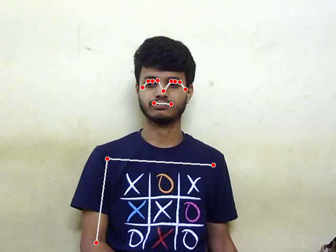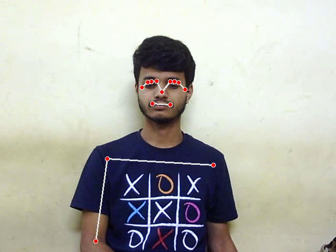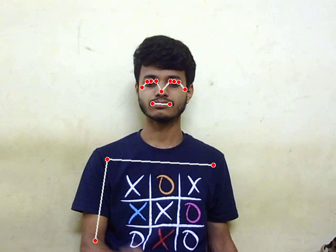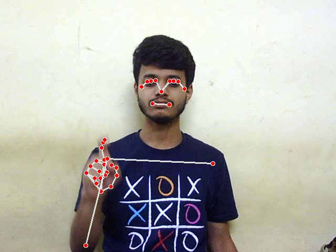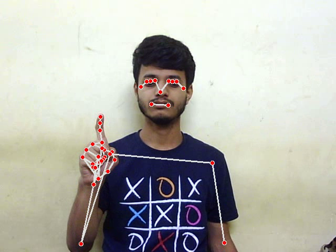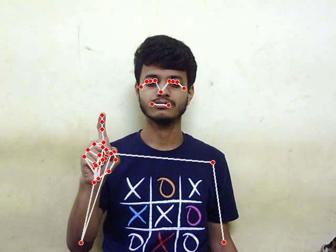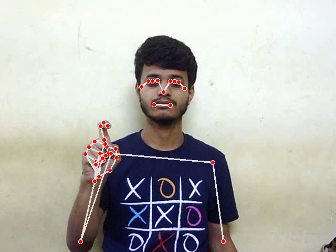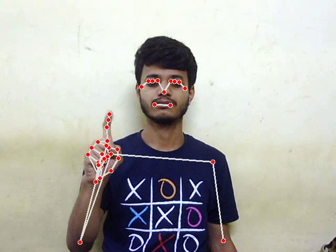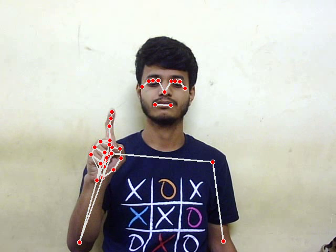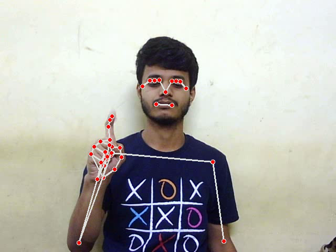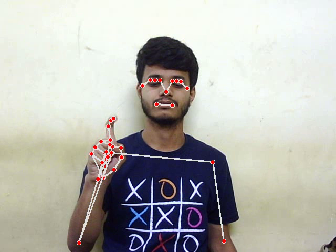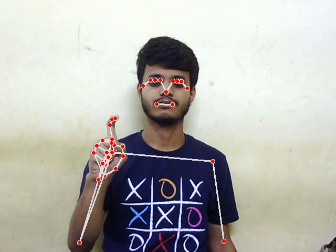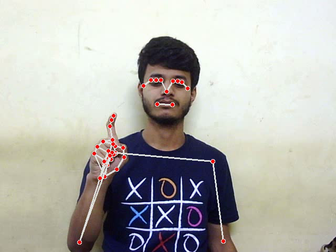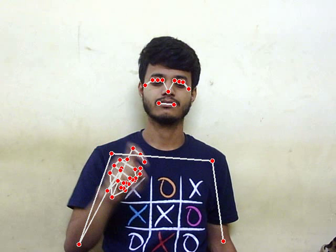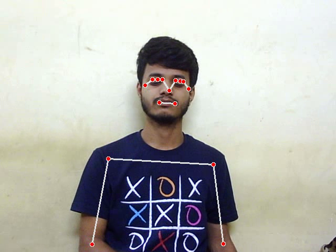question